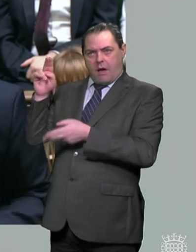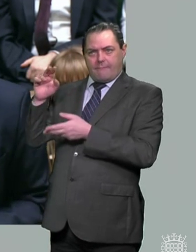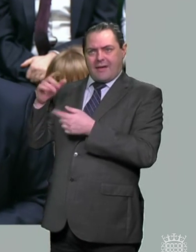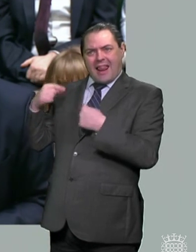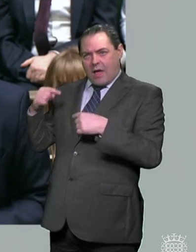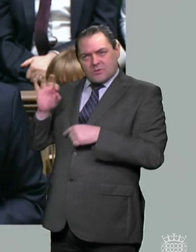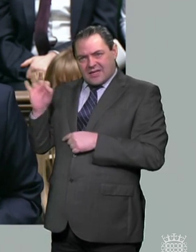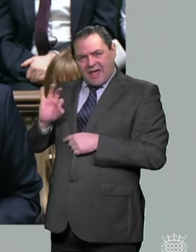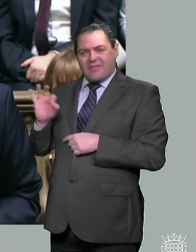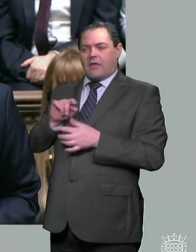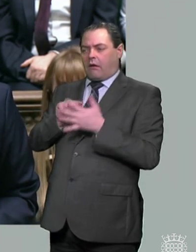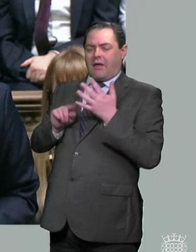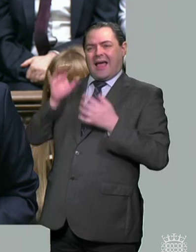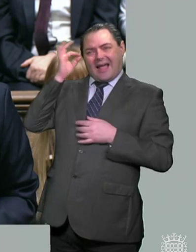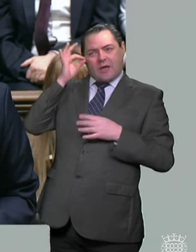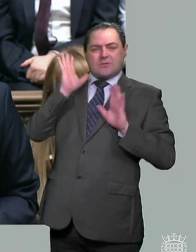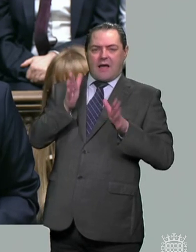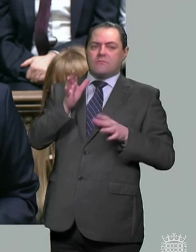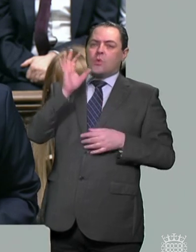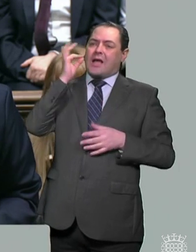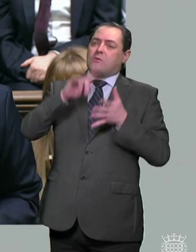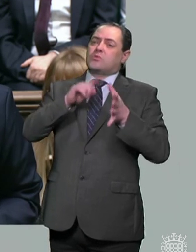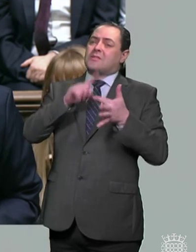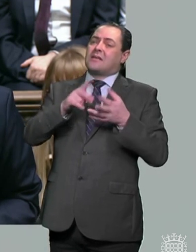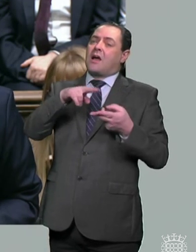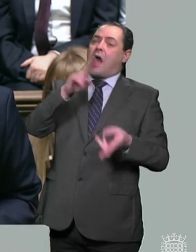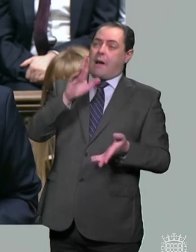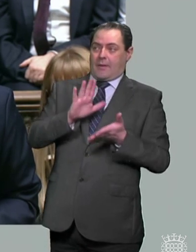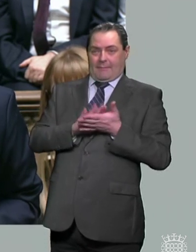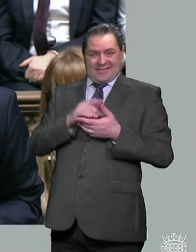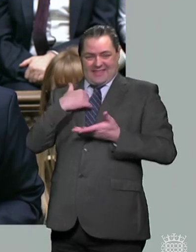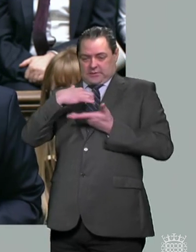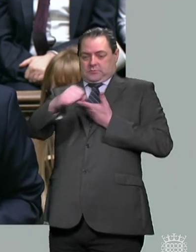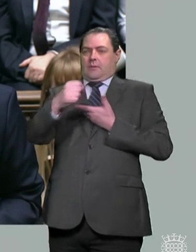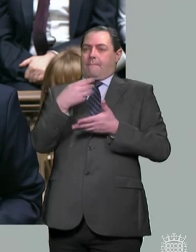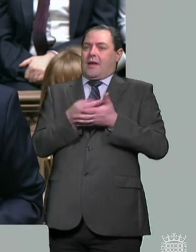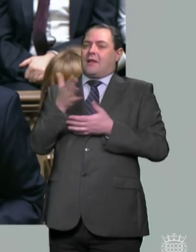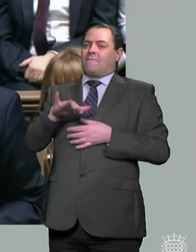Local authorities forced to increase council tax—a stealth tax on working people.